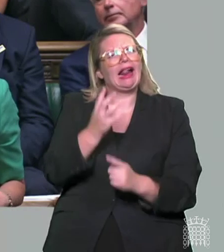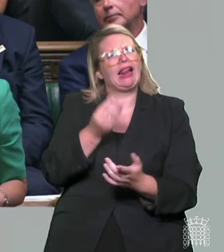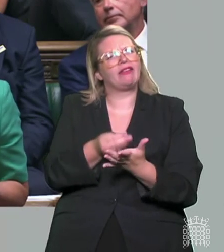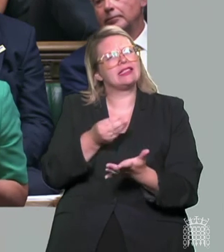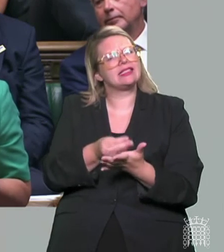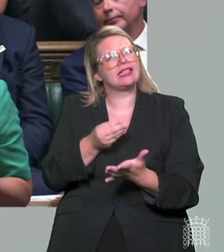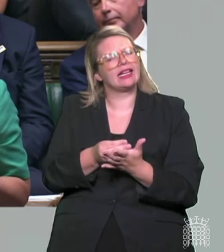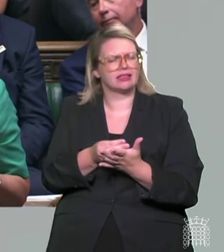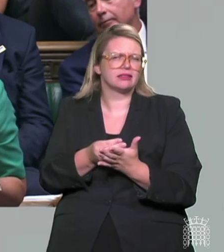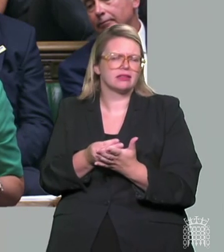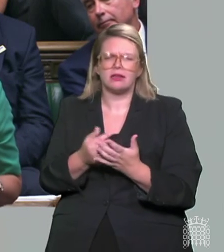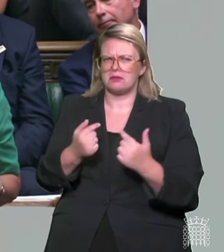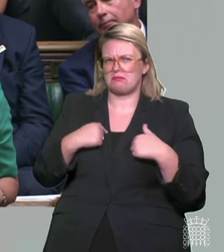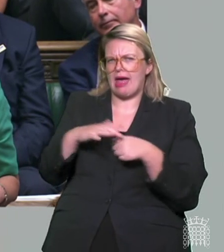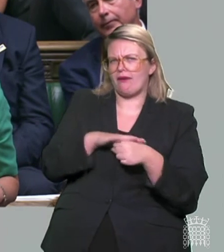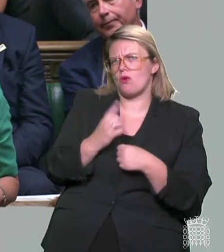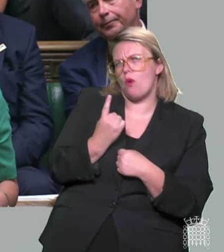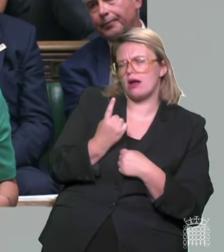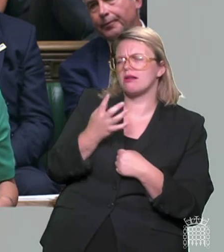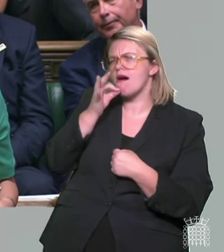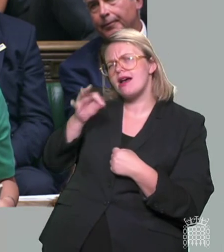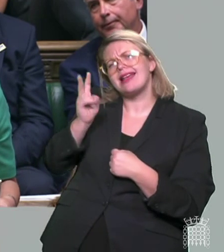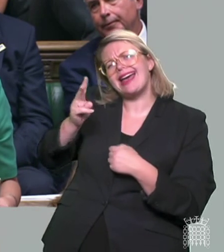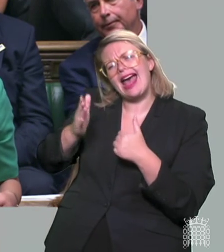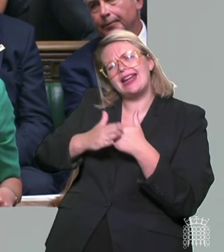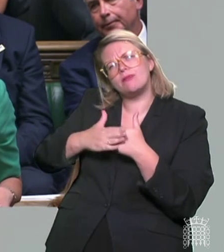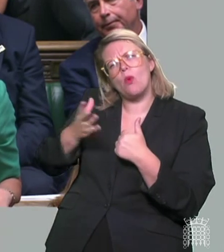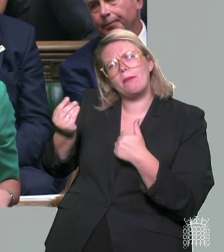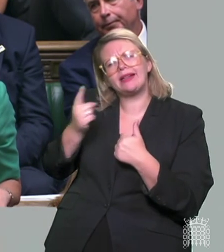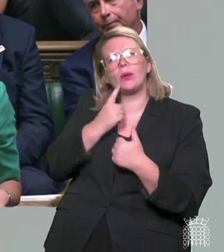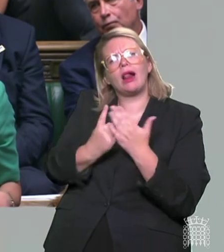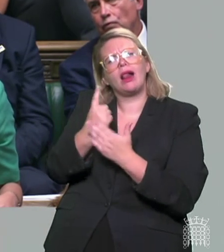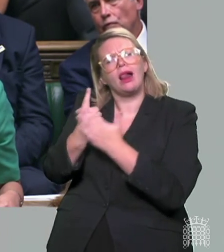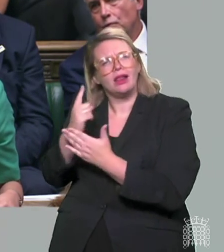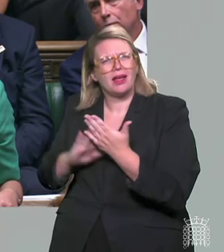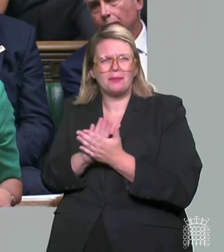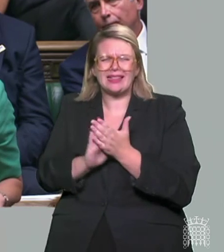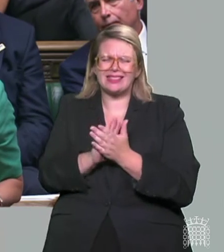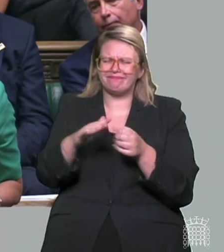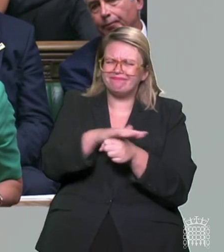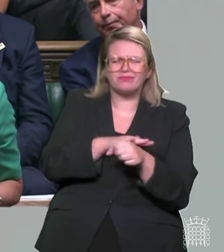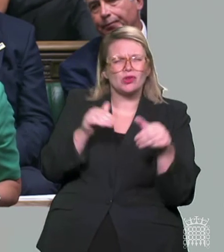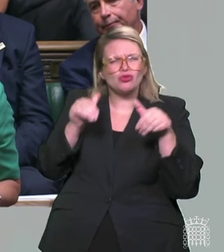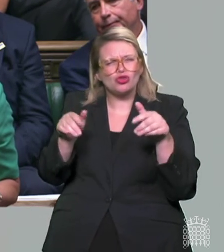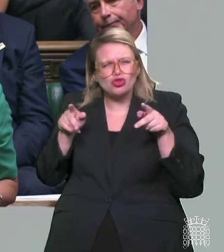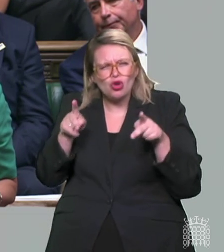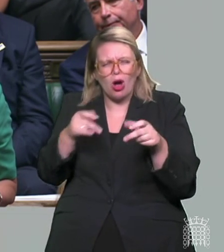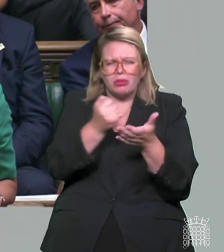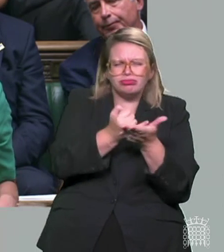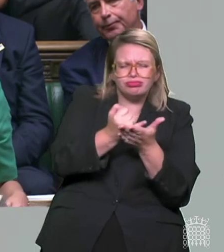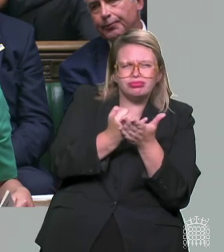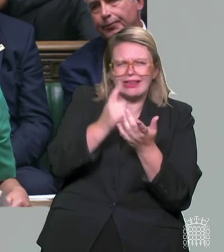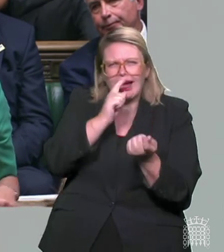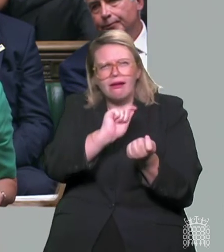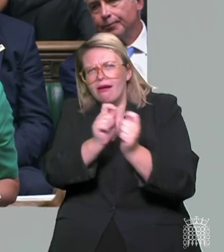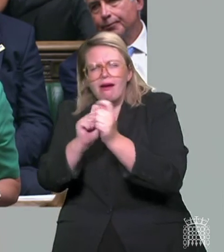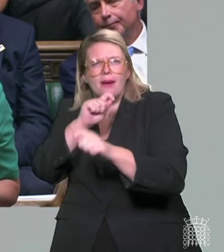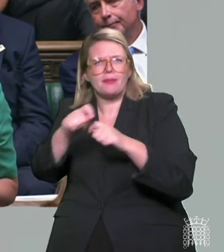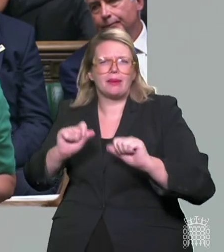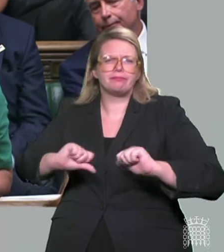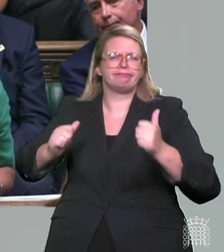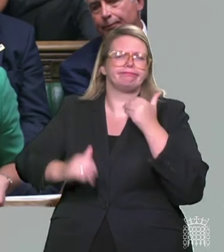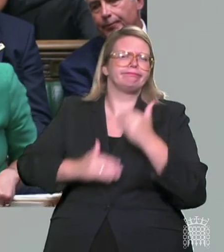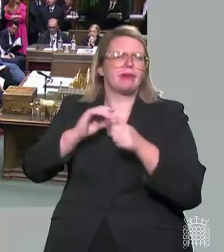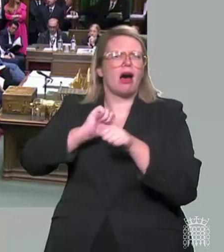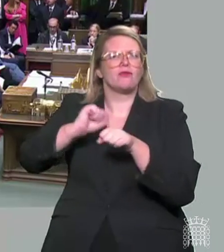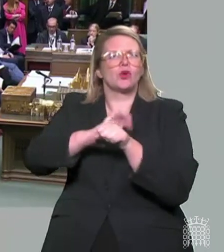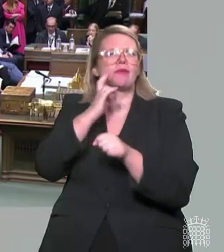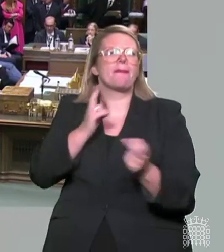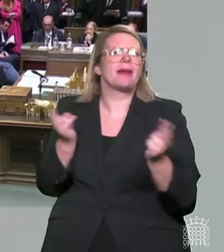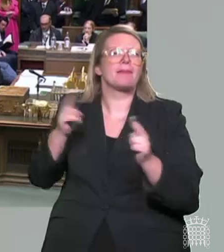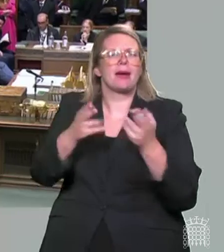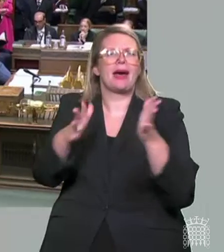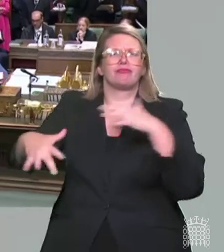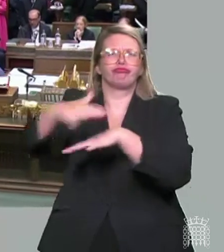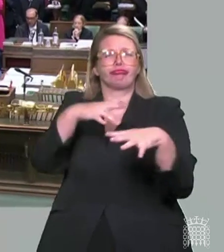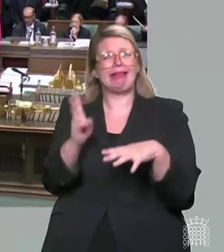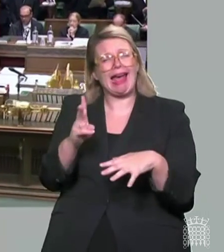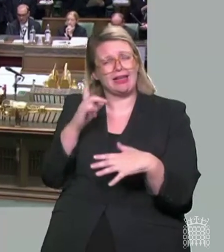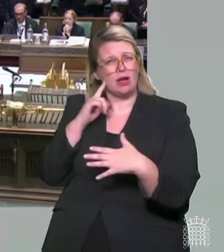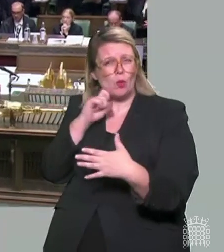Can my right honourable Friend assure me that future funds will be available to help declining high streets to become fit for the 21st century and to survive post pandemic?